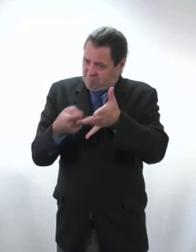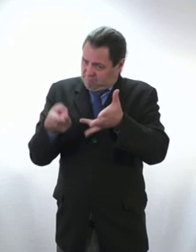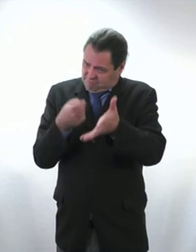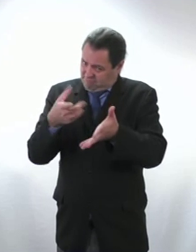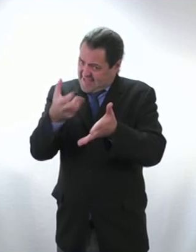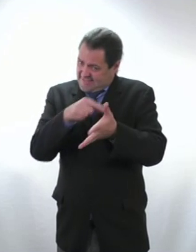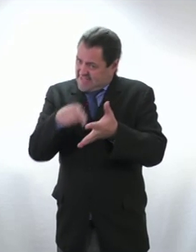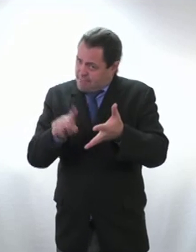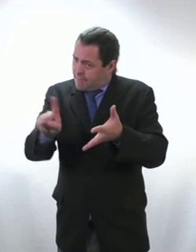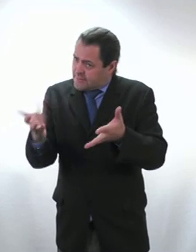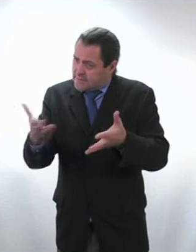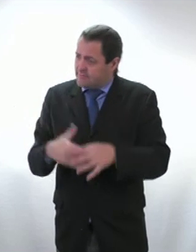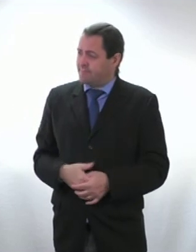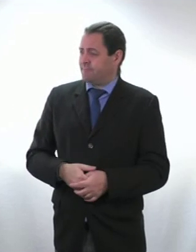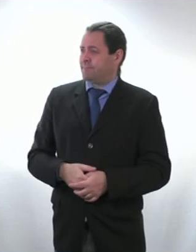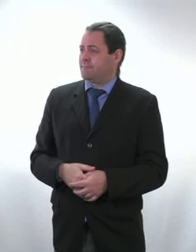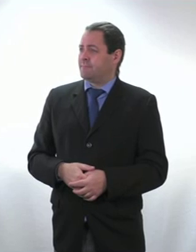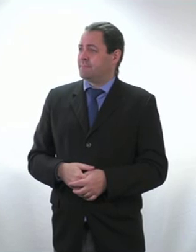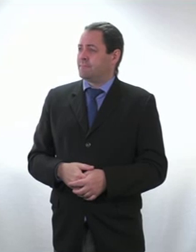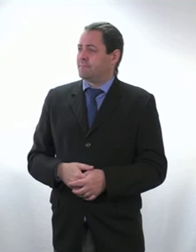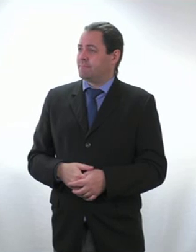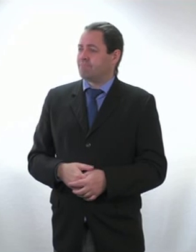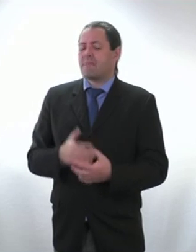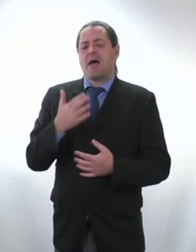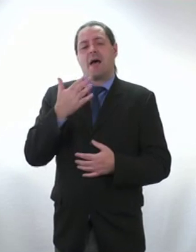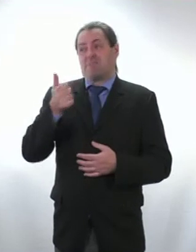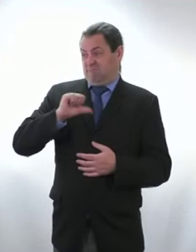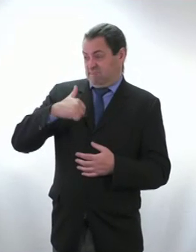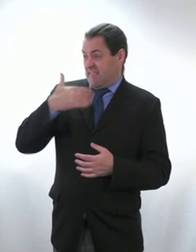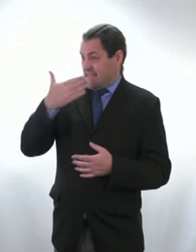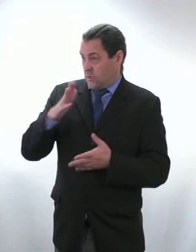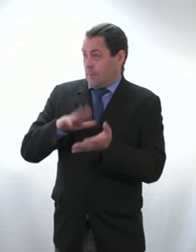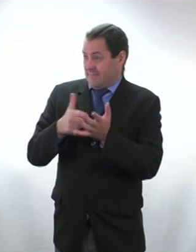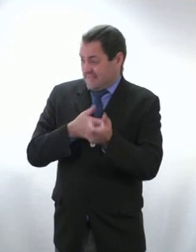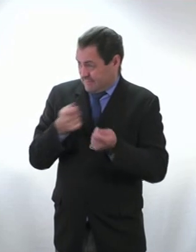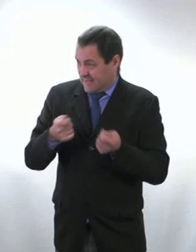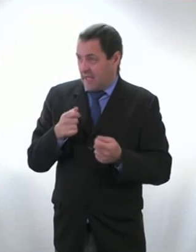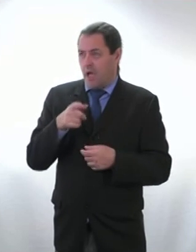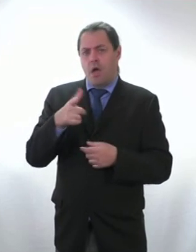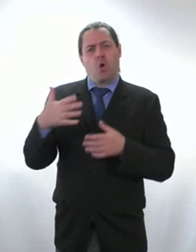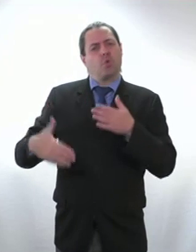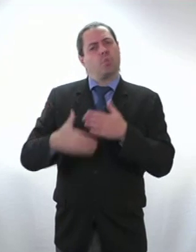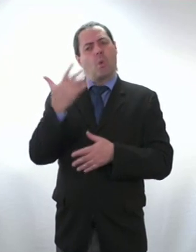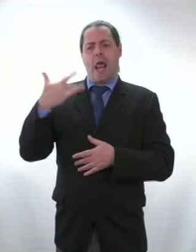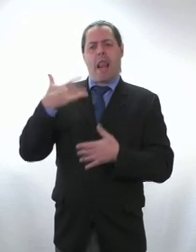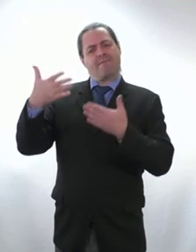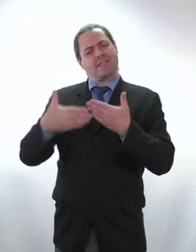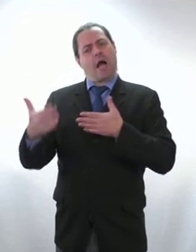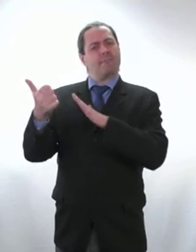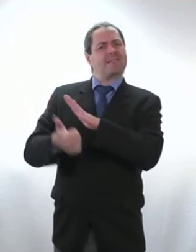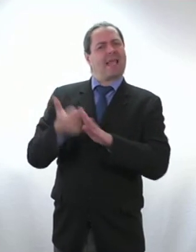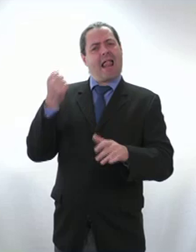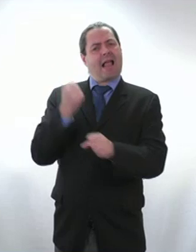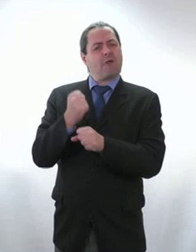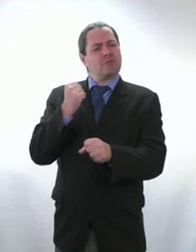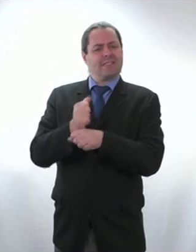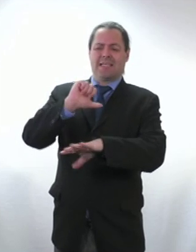PaulBristow The Prime Minister’s new lifetime skills guarantee is hugely welcome.